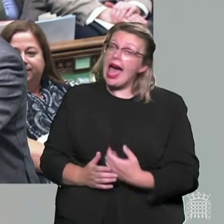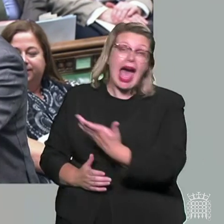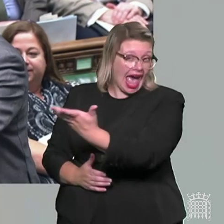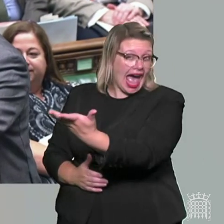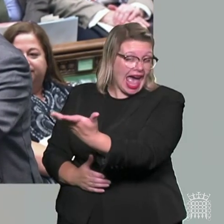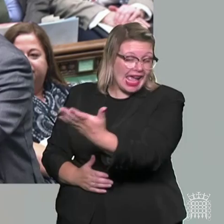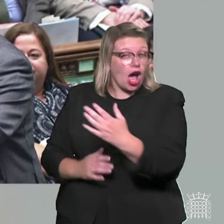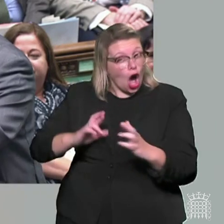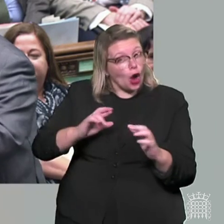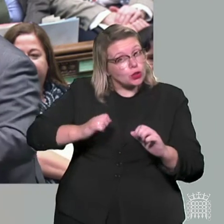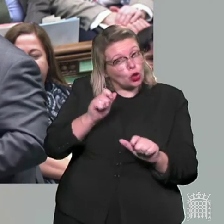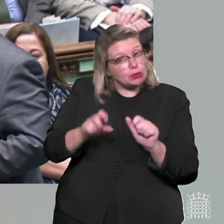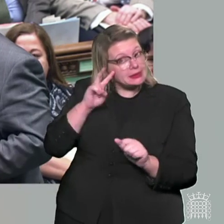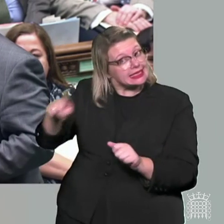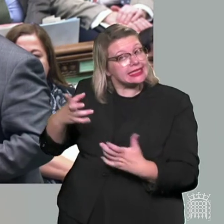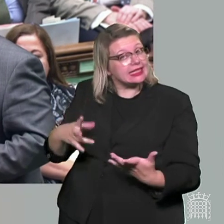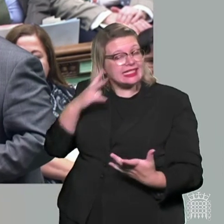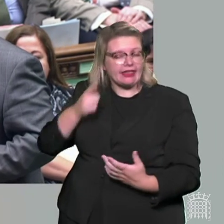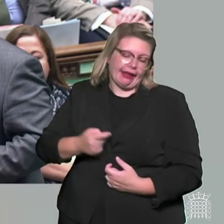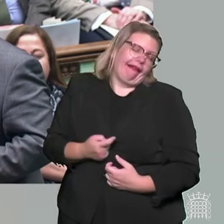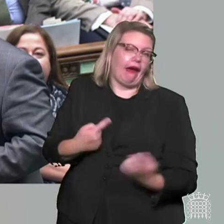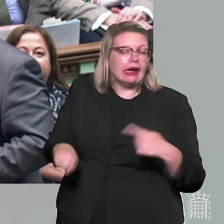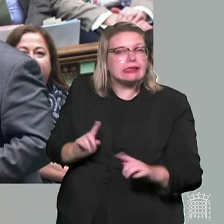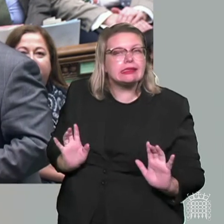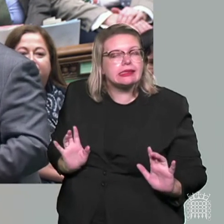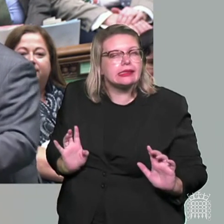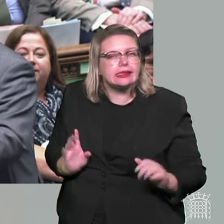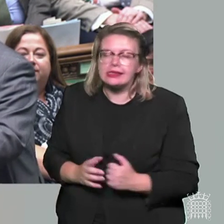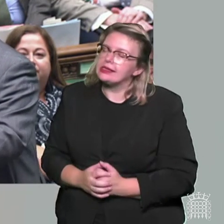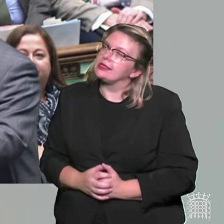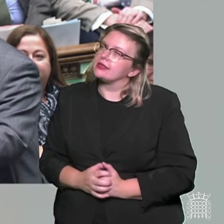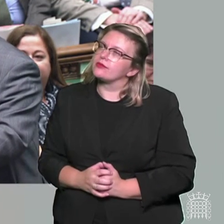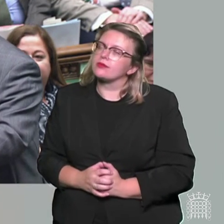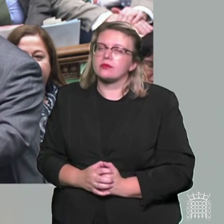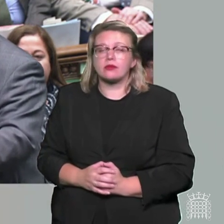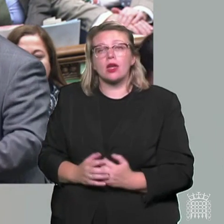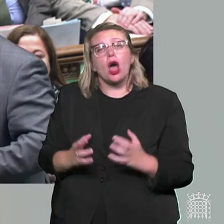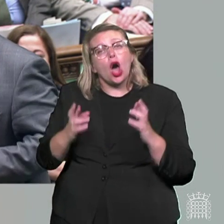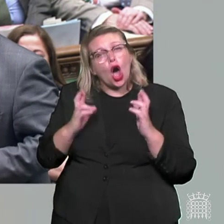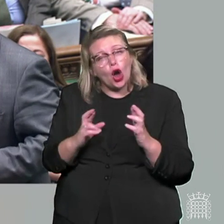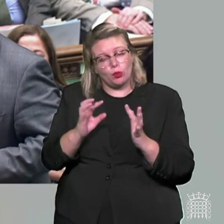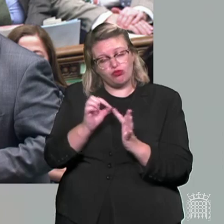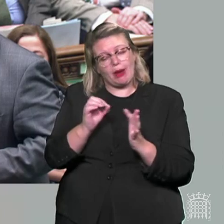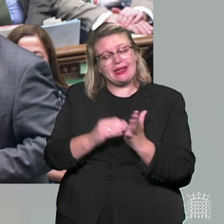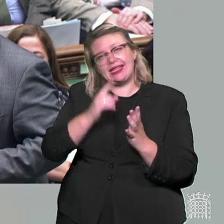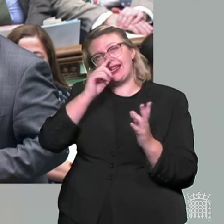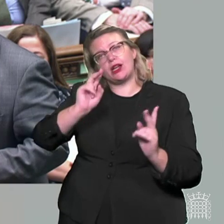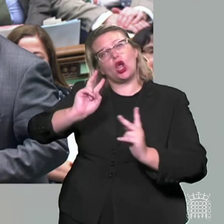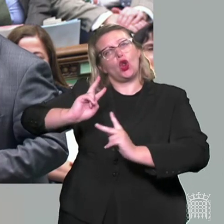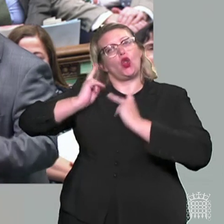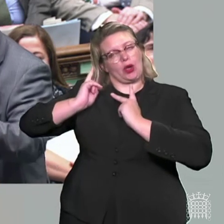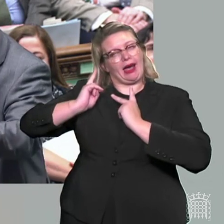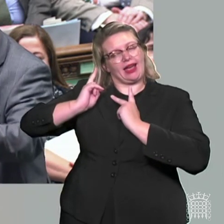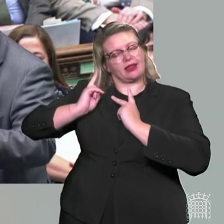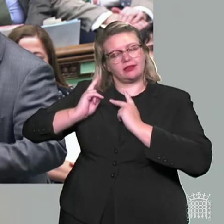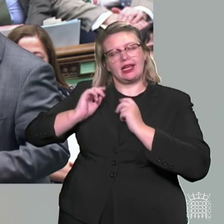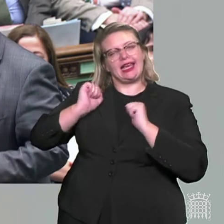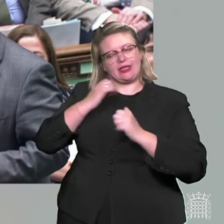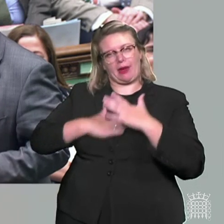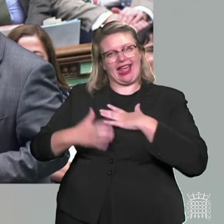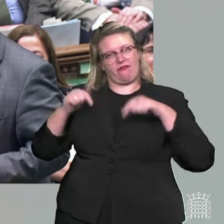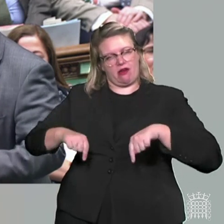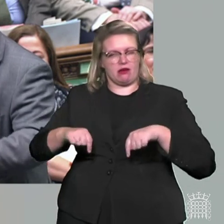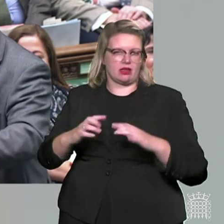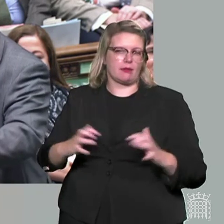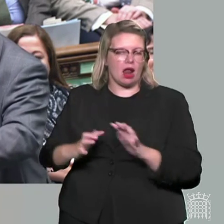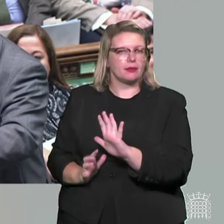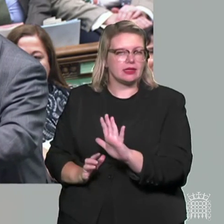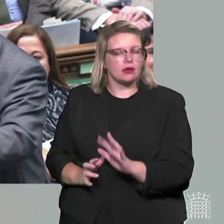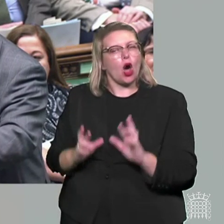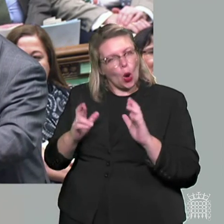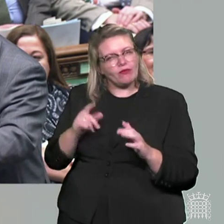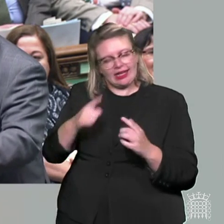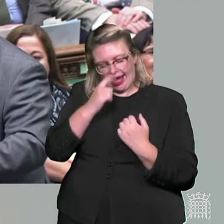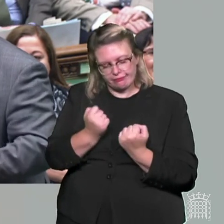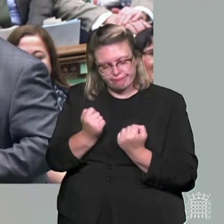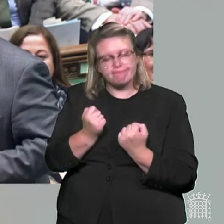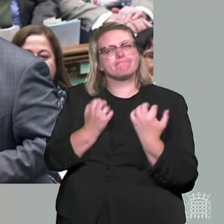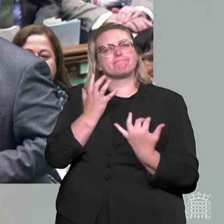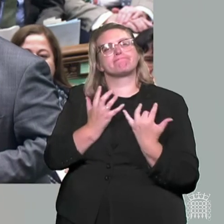I hope that the Prime Minister will, with all his newly gained spare time, reflect on his conduct in office, and I genuinely hope that he finds some peace of mind.